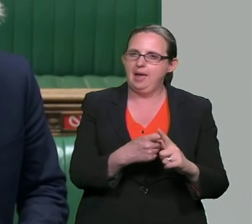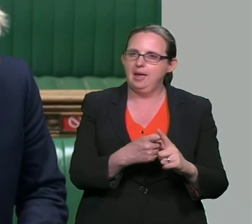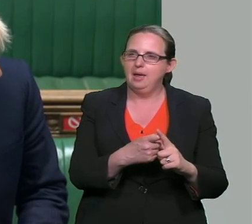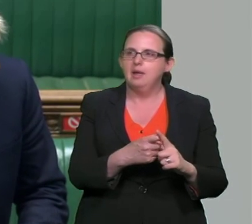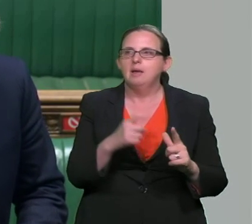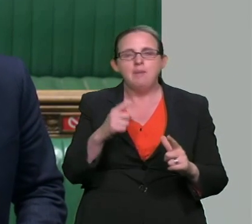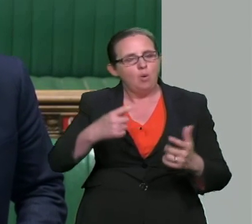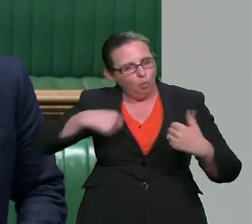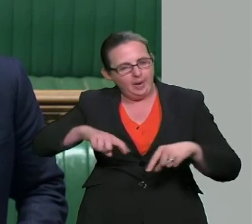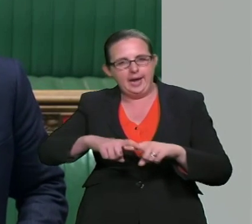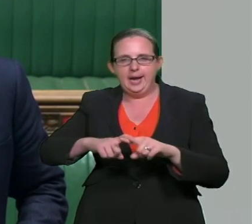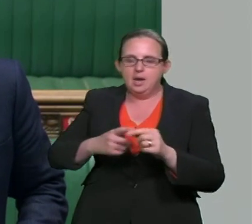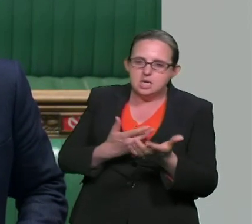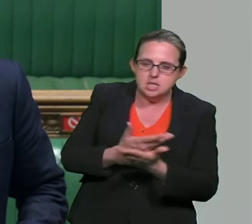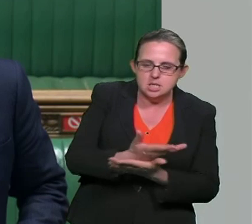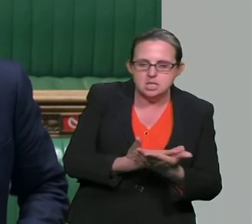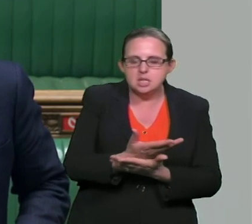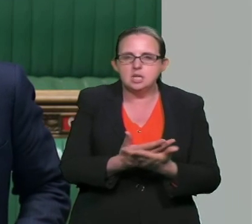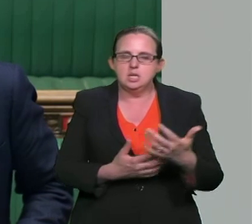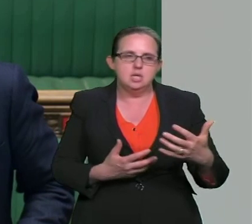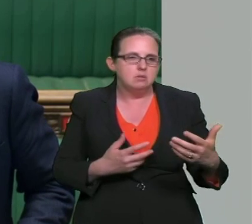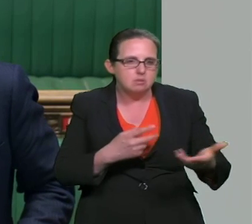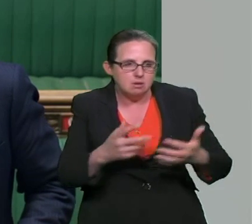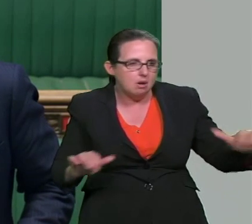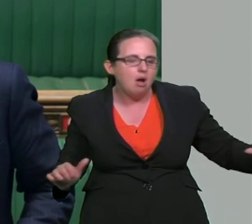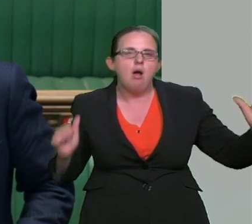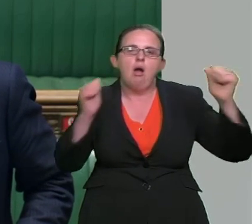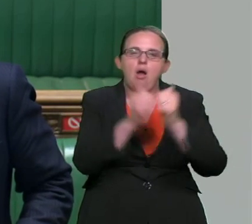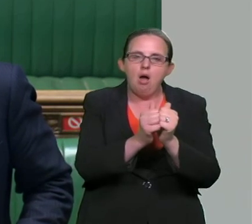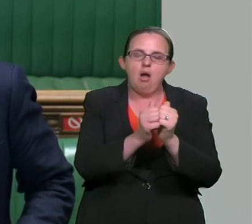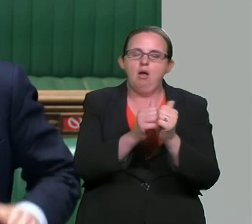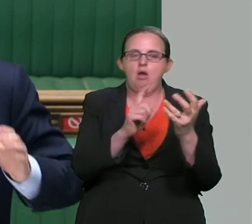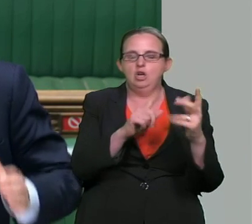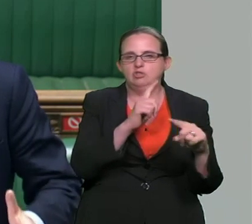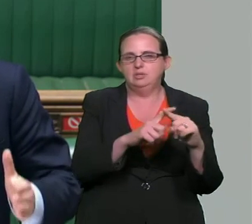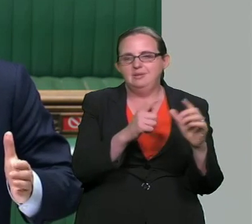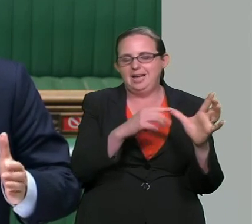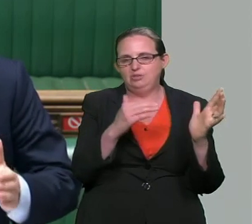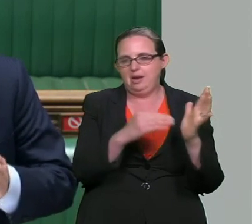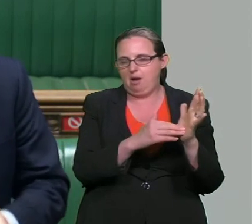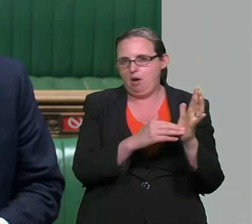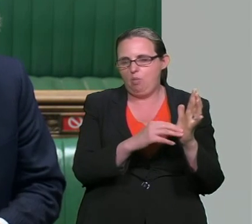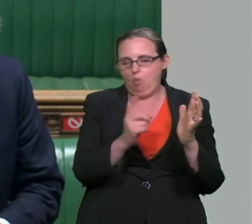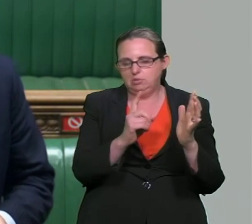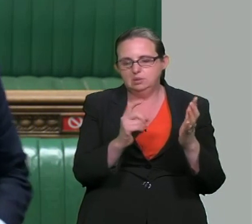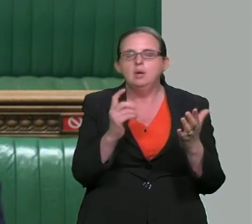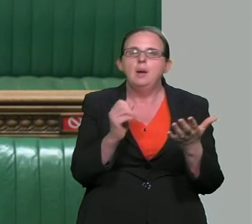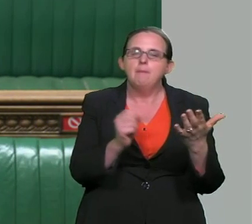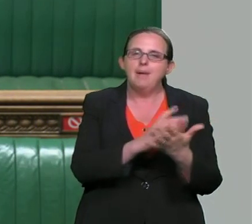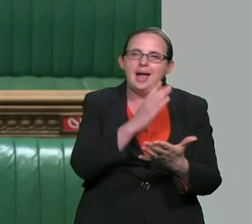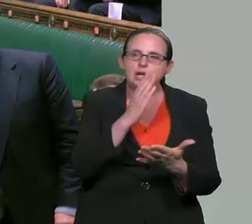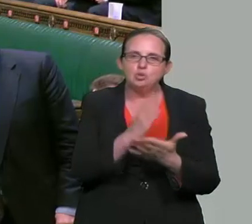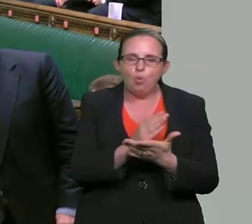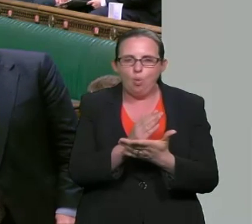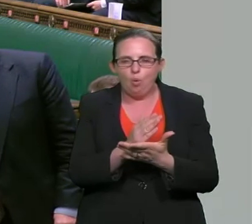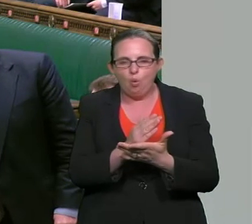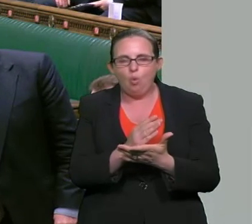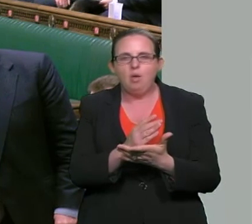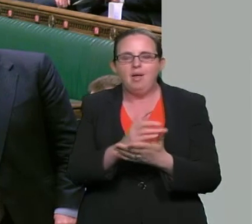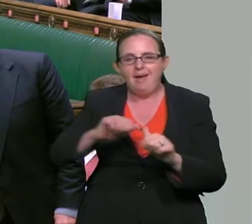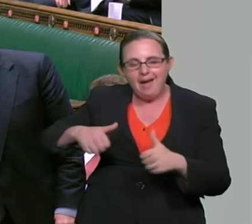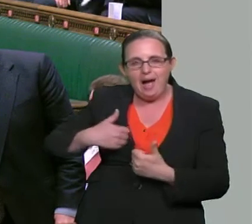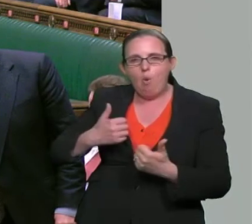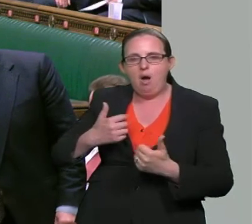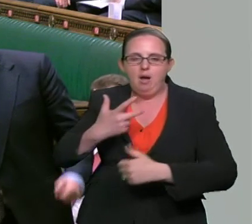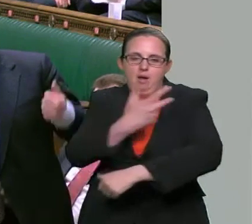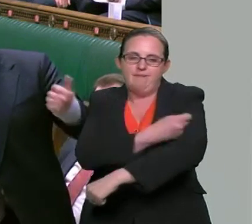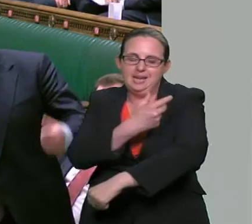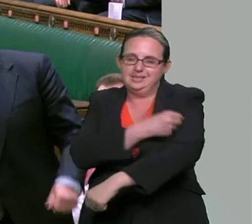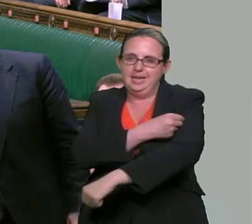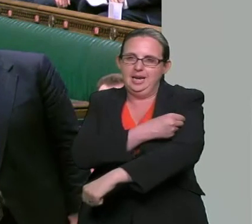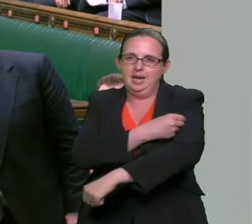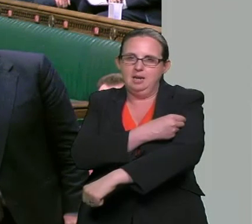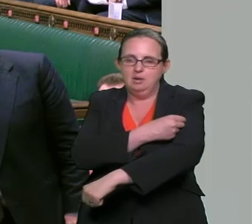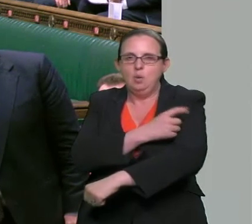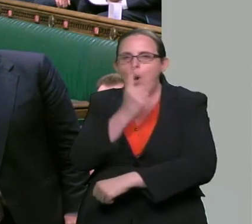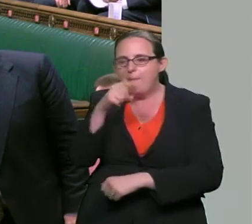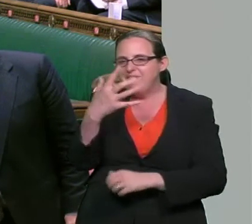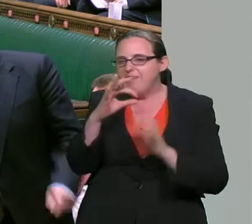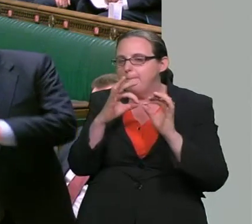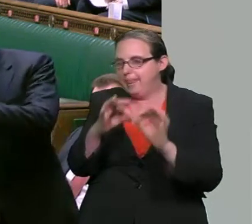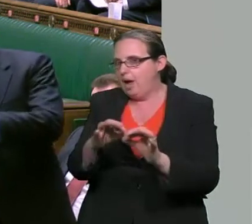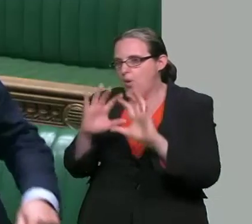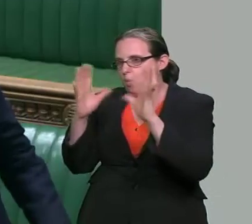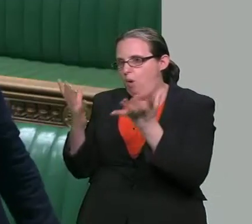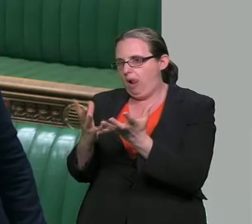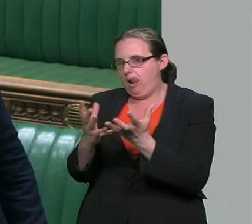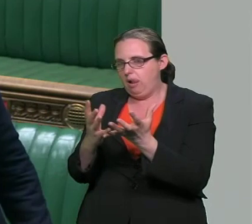deal the Government did between the Oxford scientists and AstraZeneca, we were able to ensure that one in three of the 1.5 billion doses that have been distributed around the world are the Oxford-AstraZeneca vaccine.